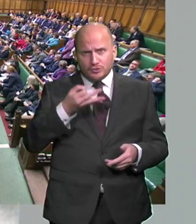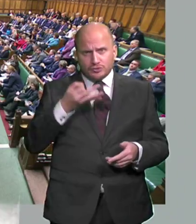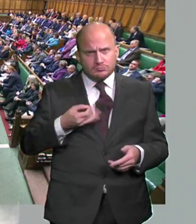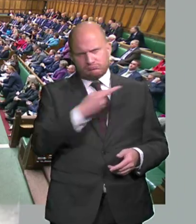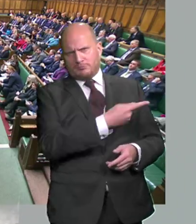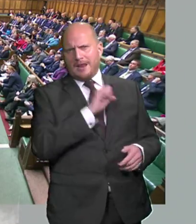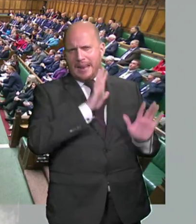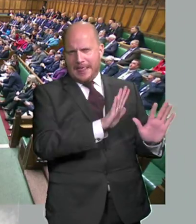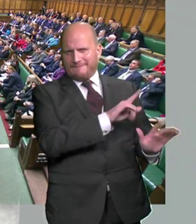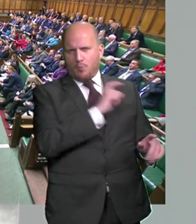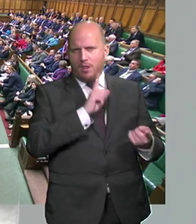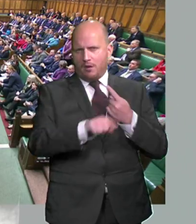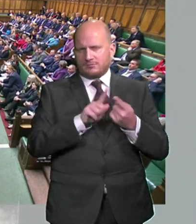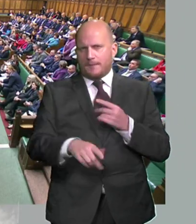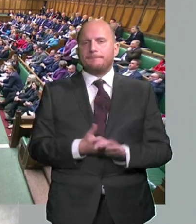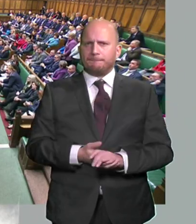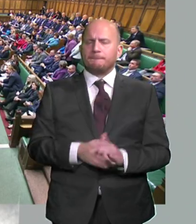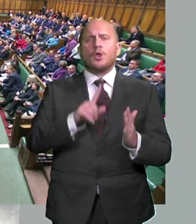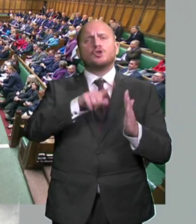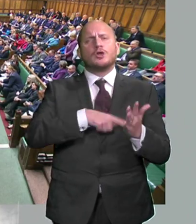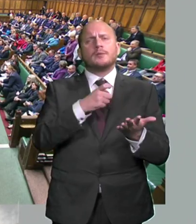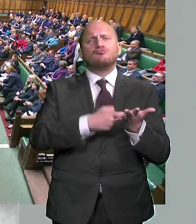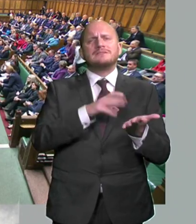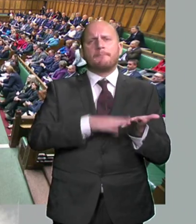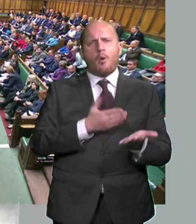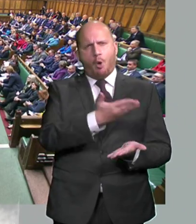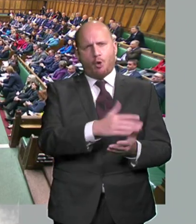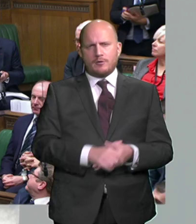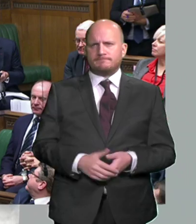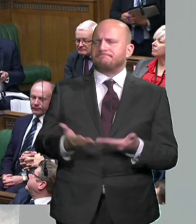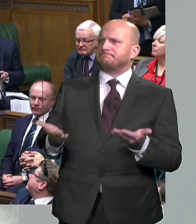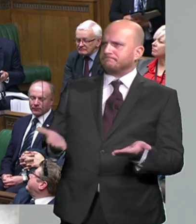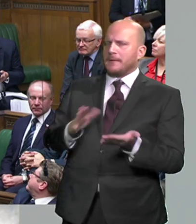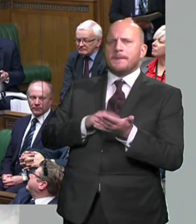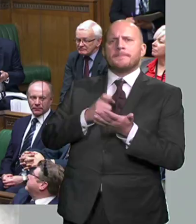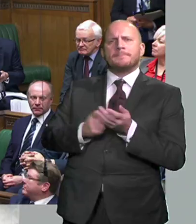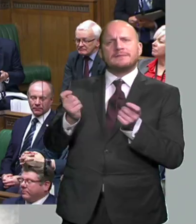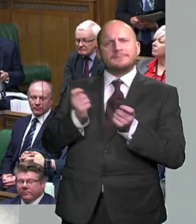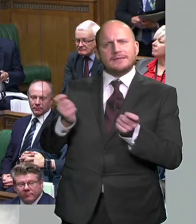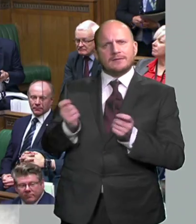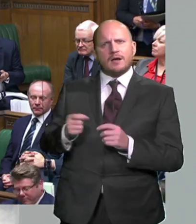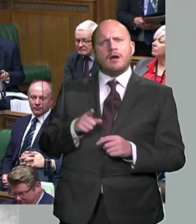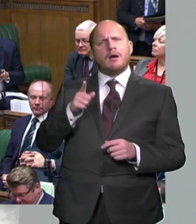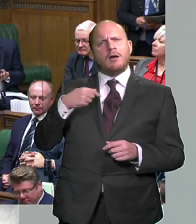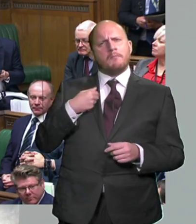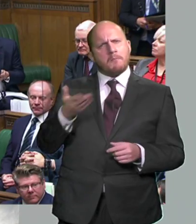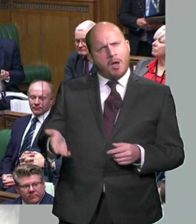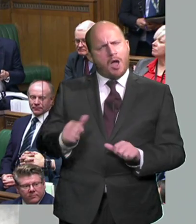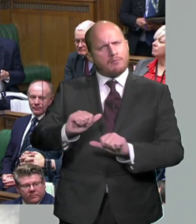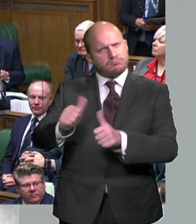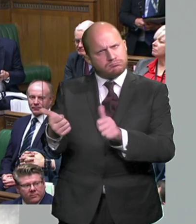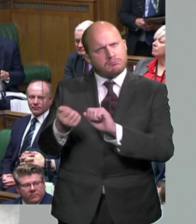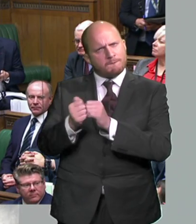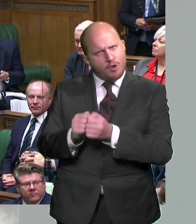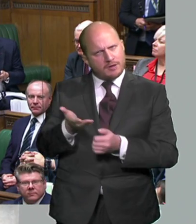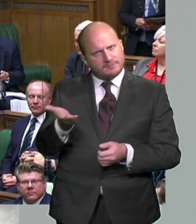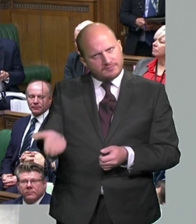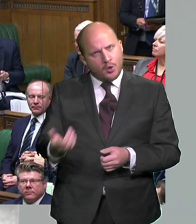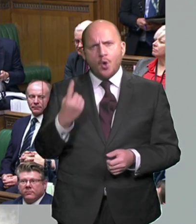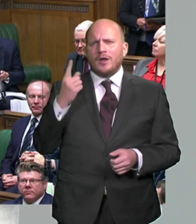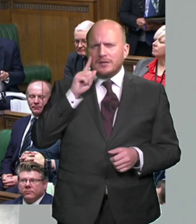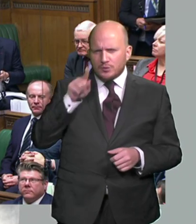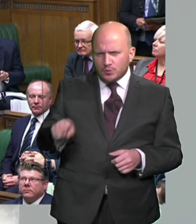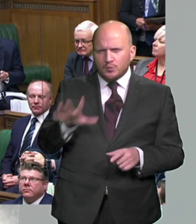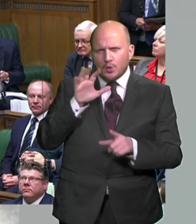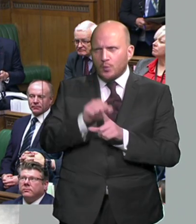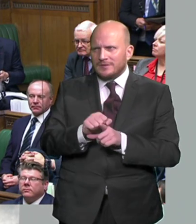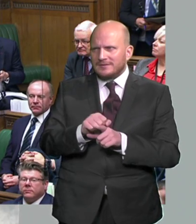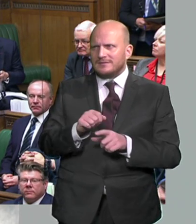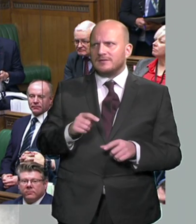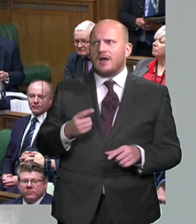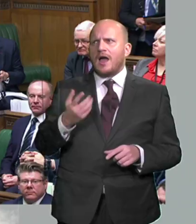I wonder whether my right honourable Friend has noticed that the people who are currently criticising him— No, thank you.